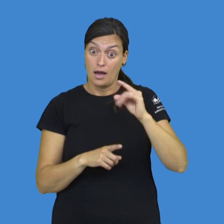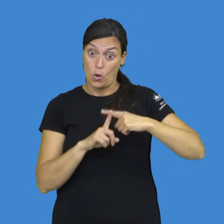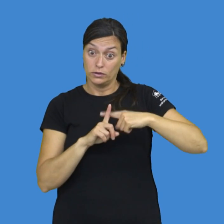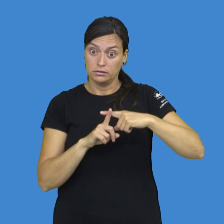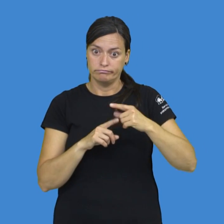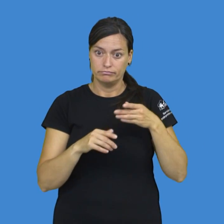nivel